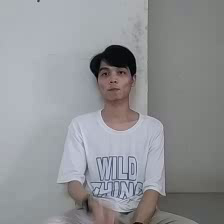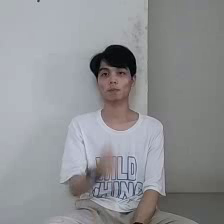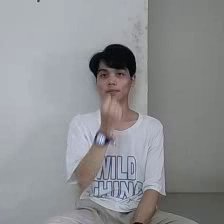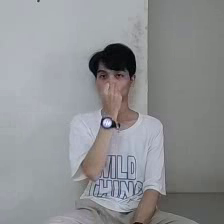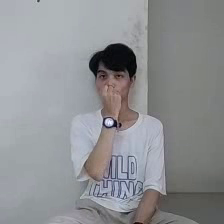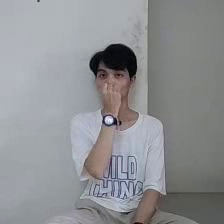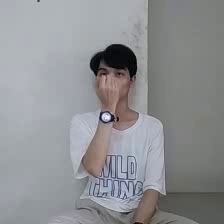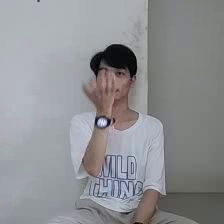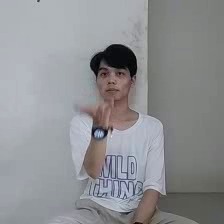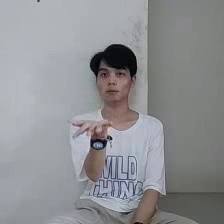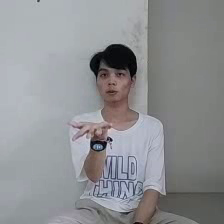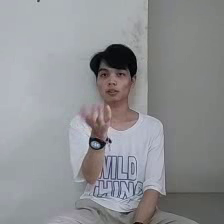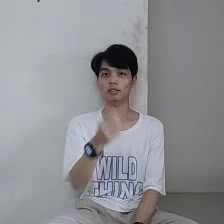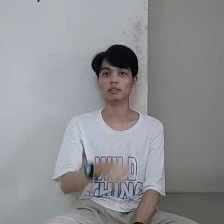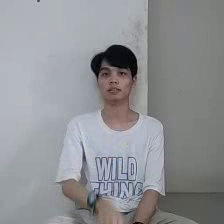Cảm ơn